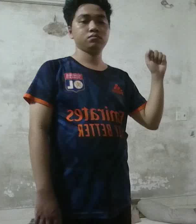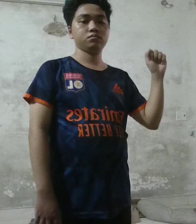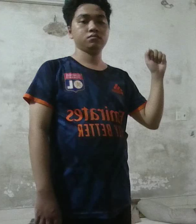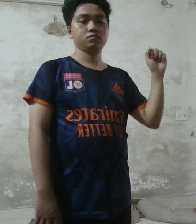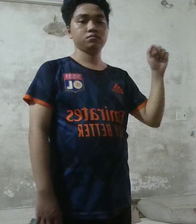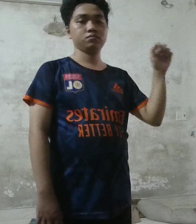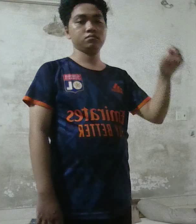â